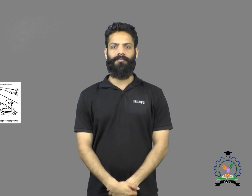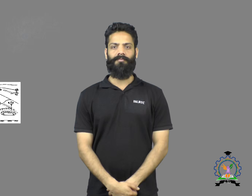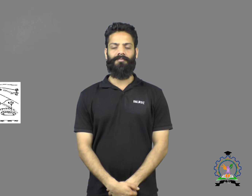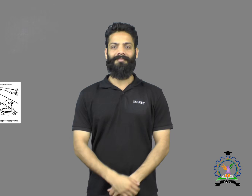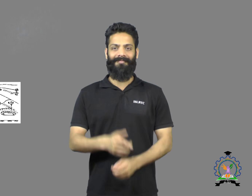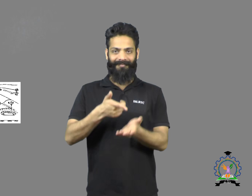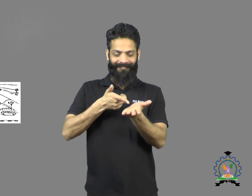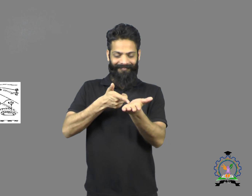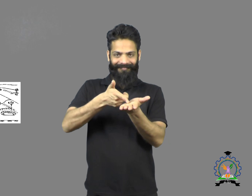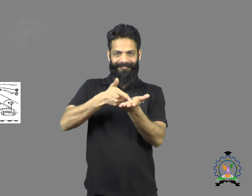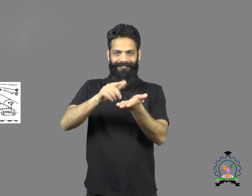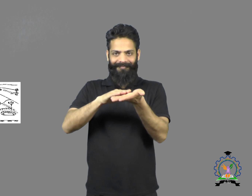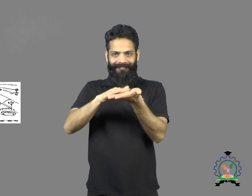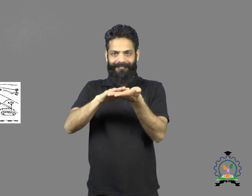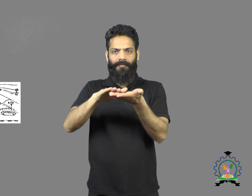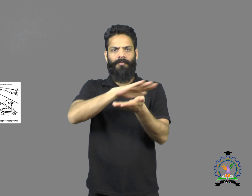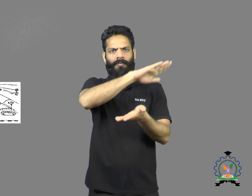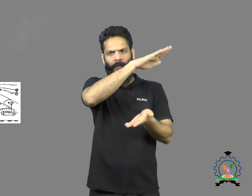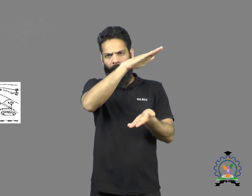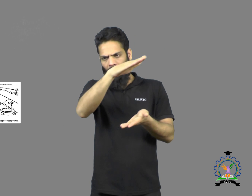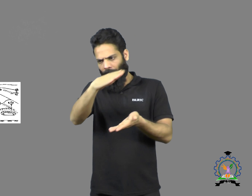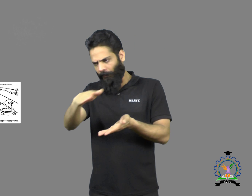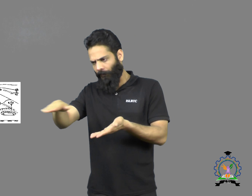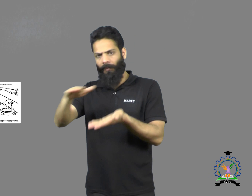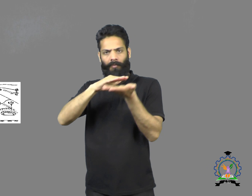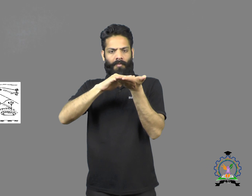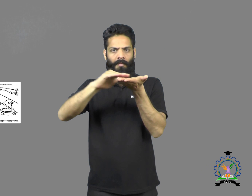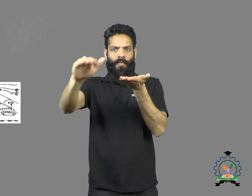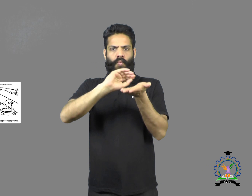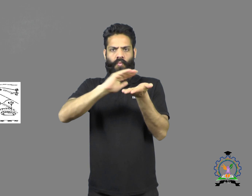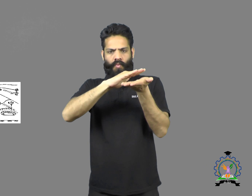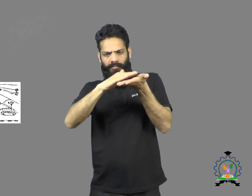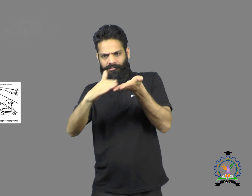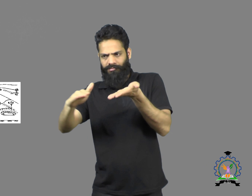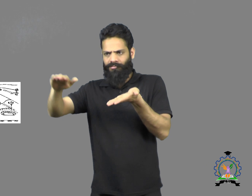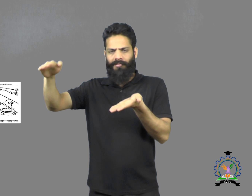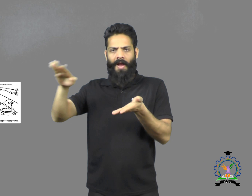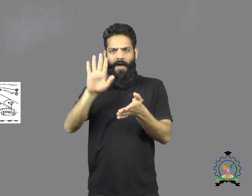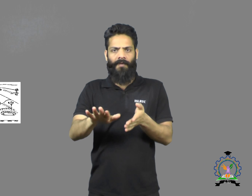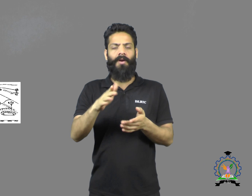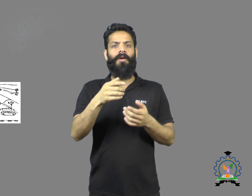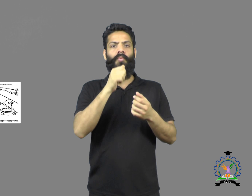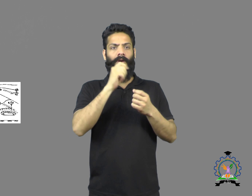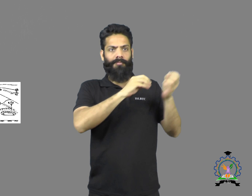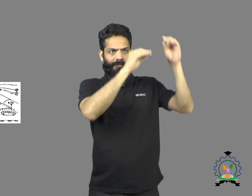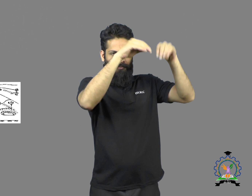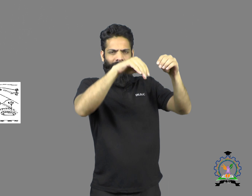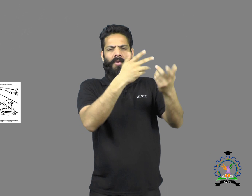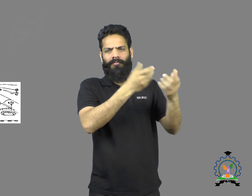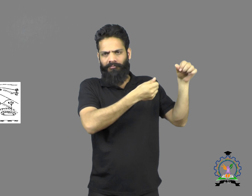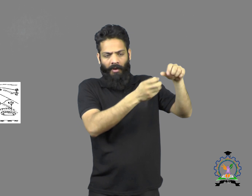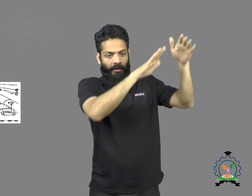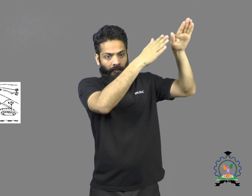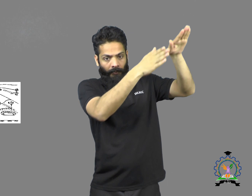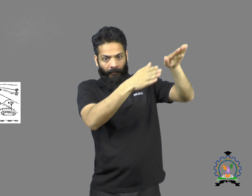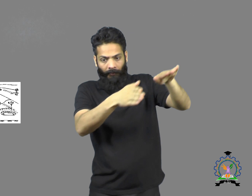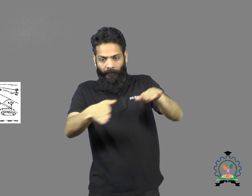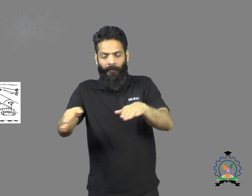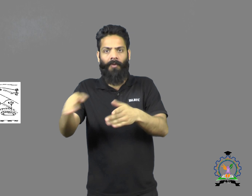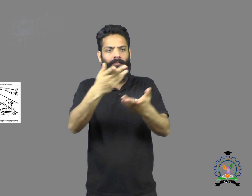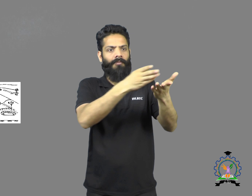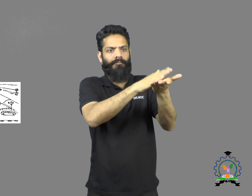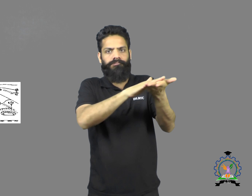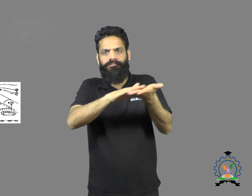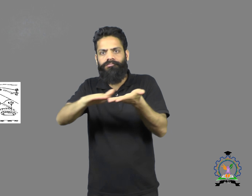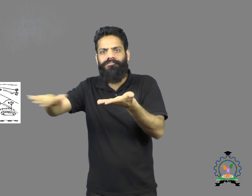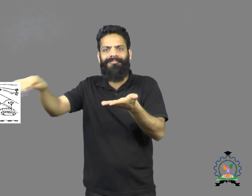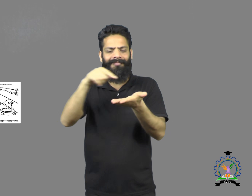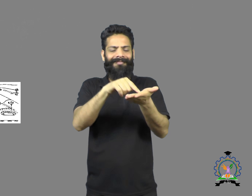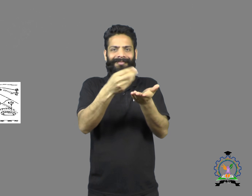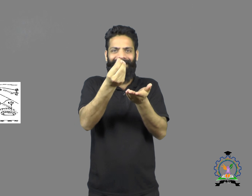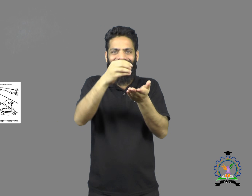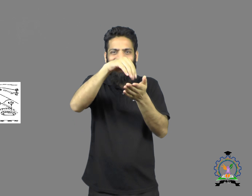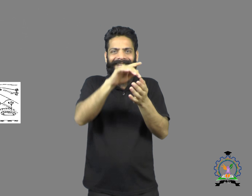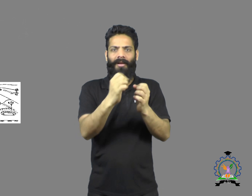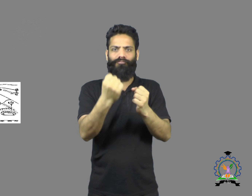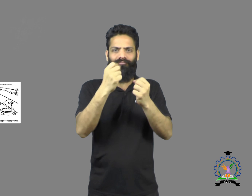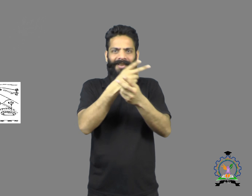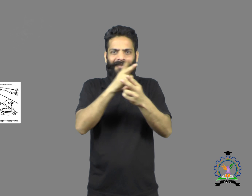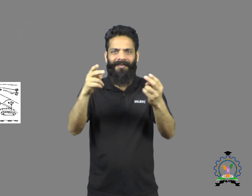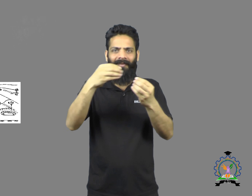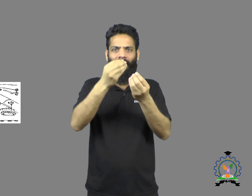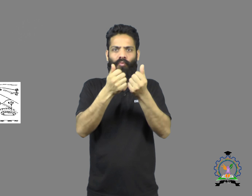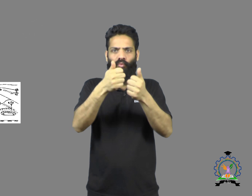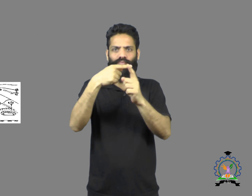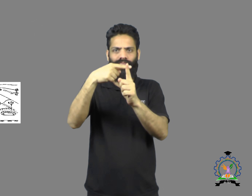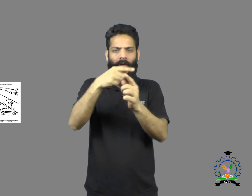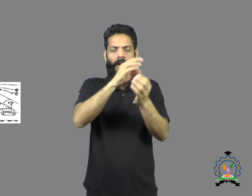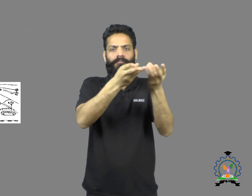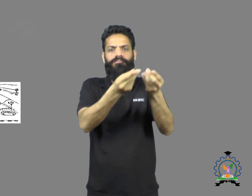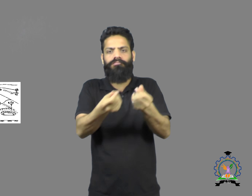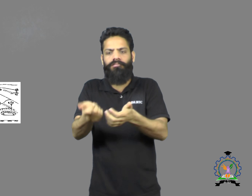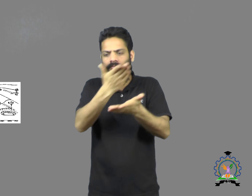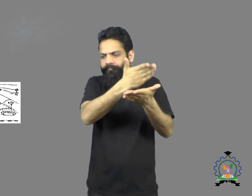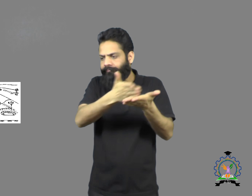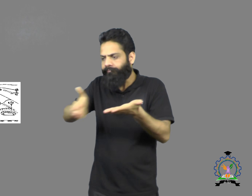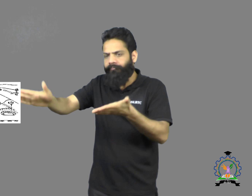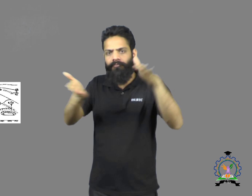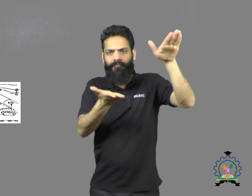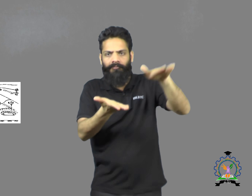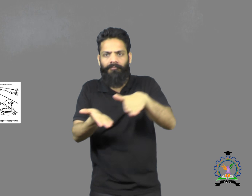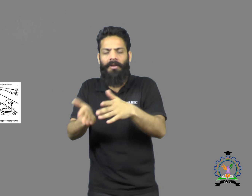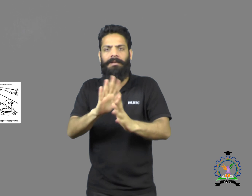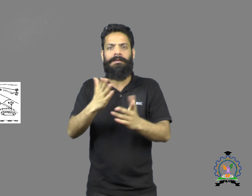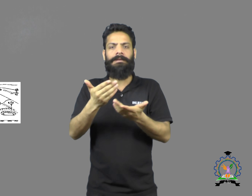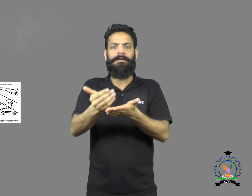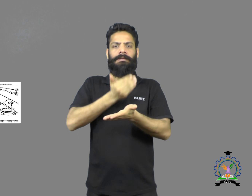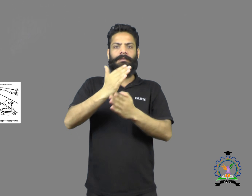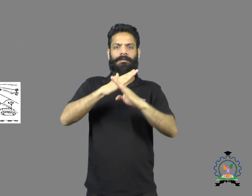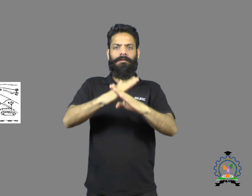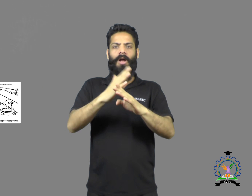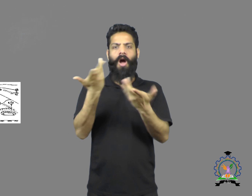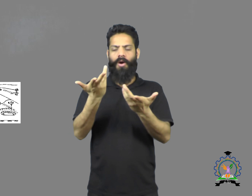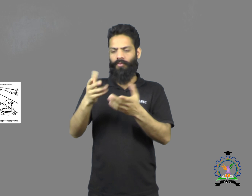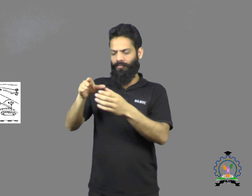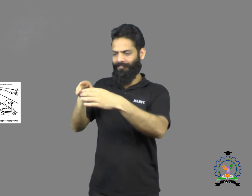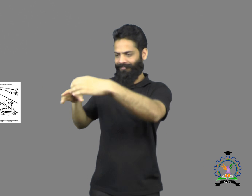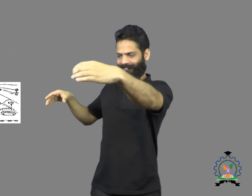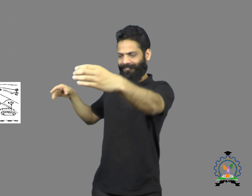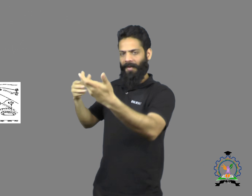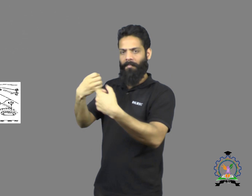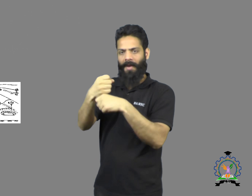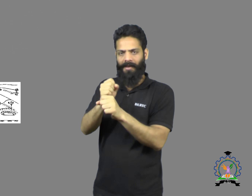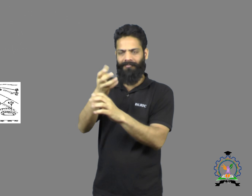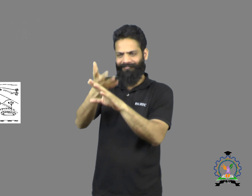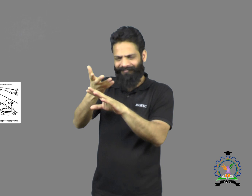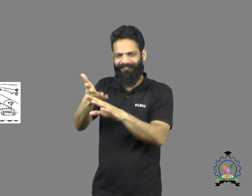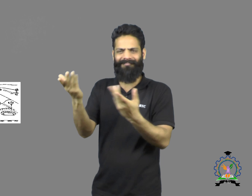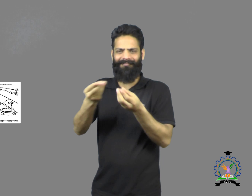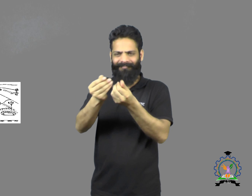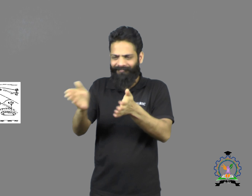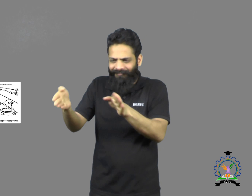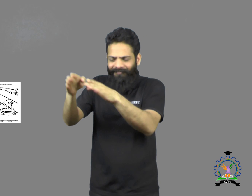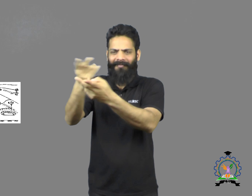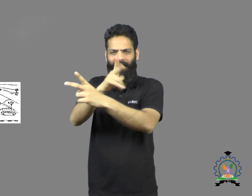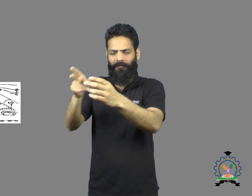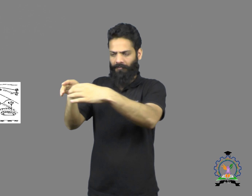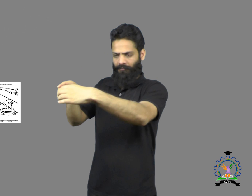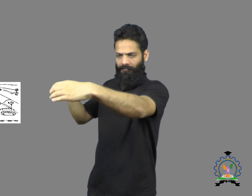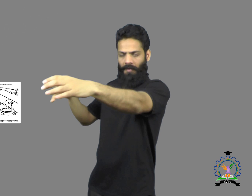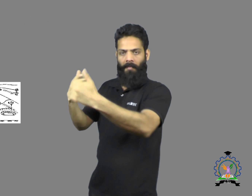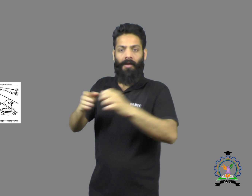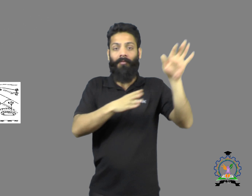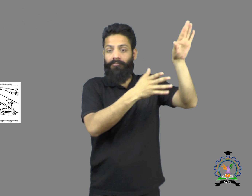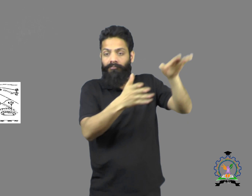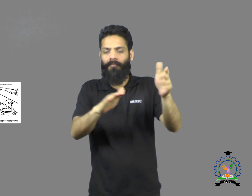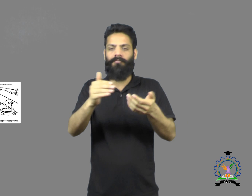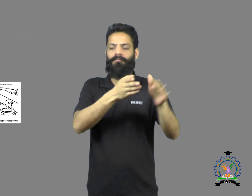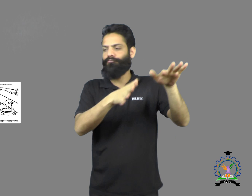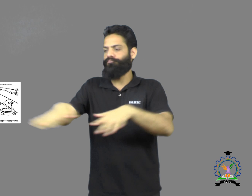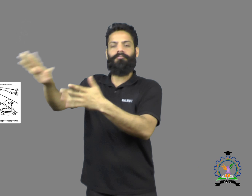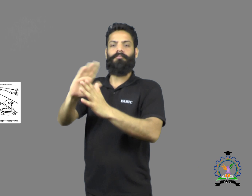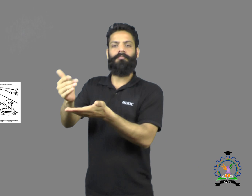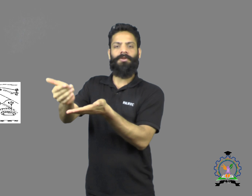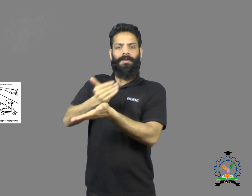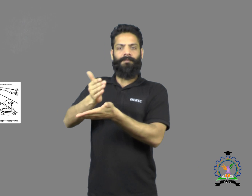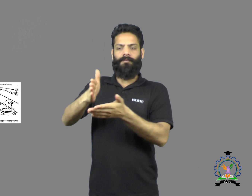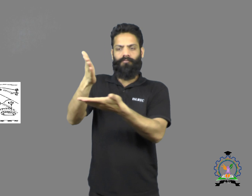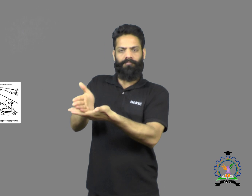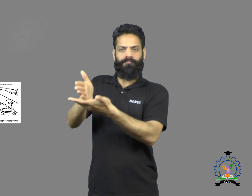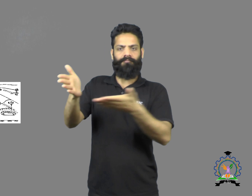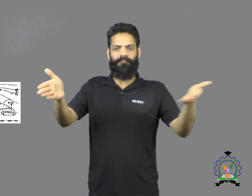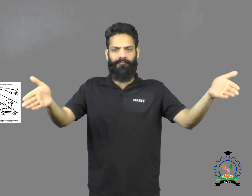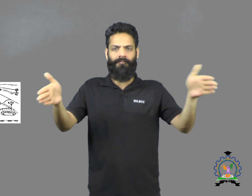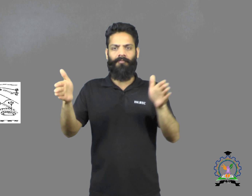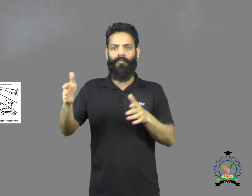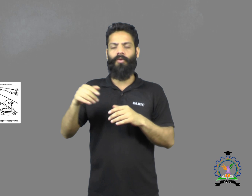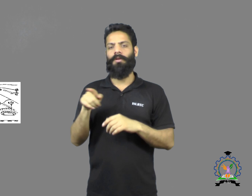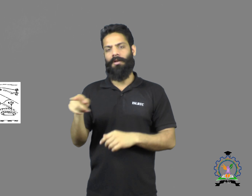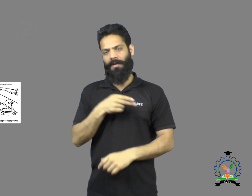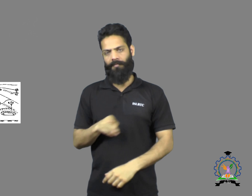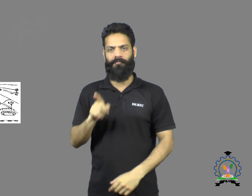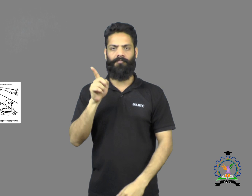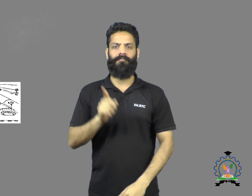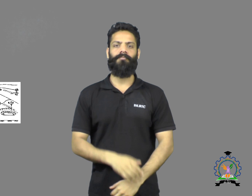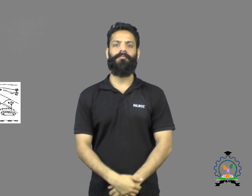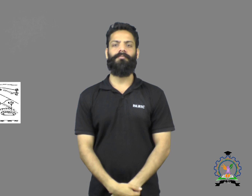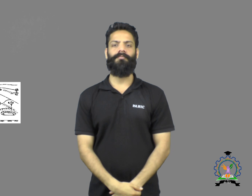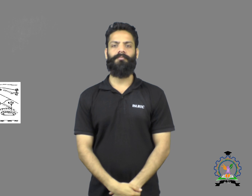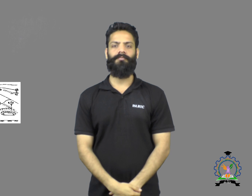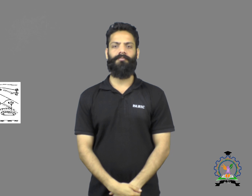Bund